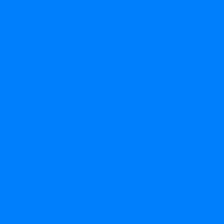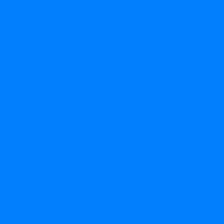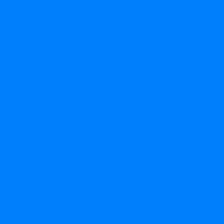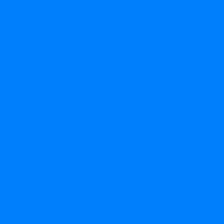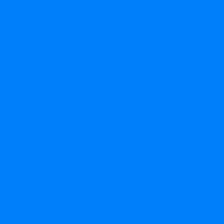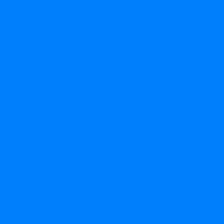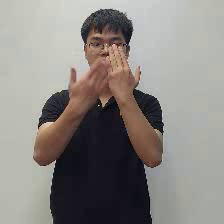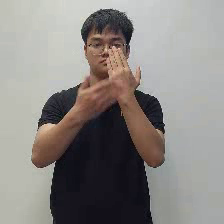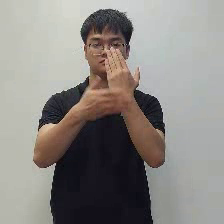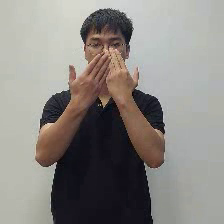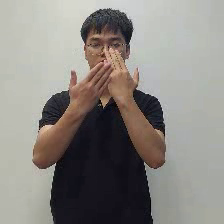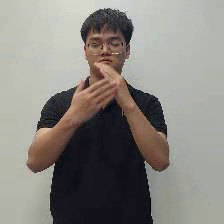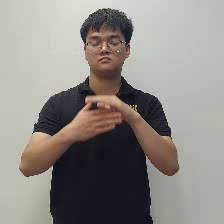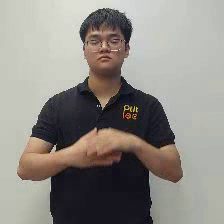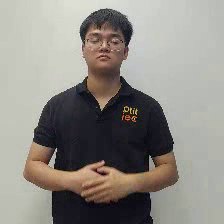Dễ